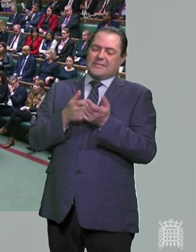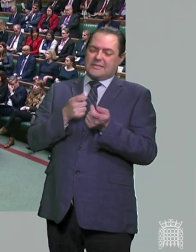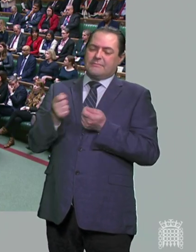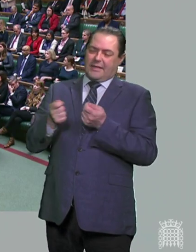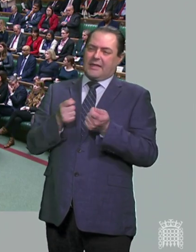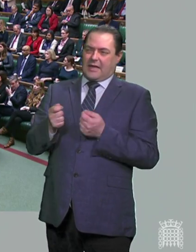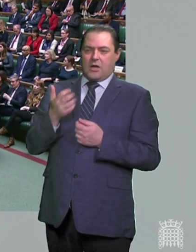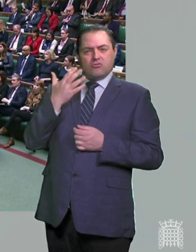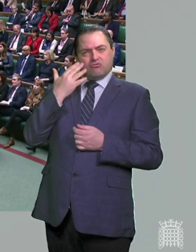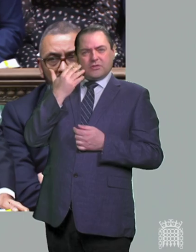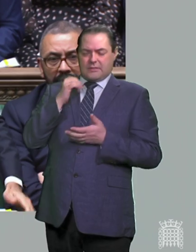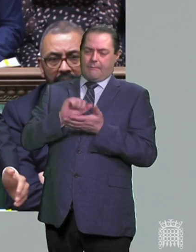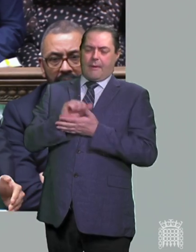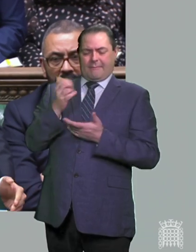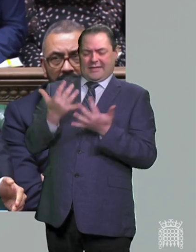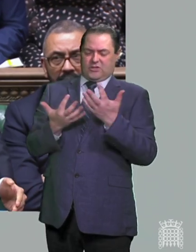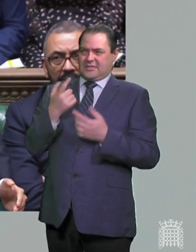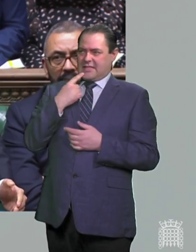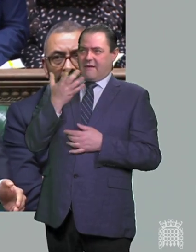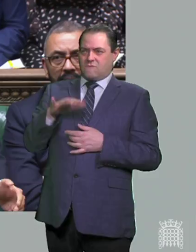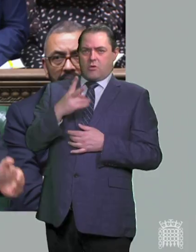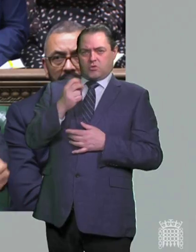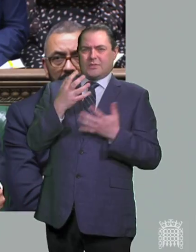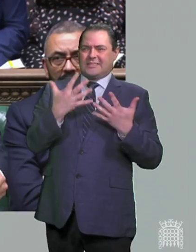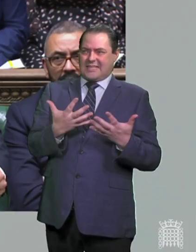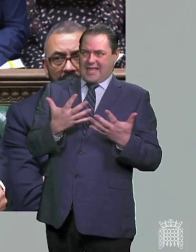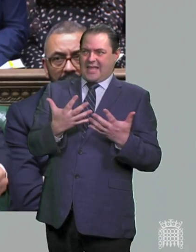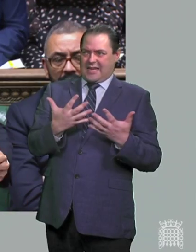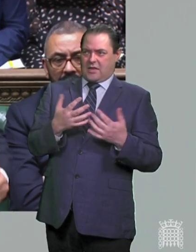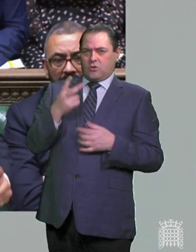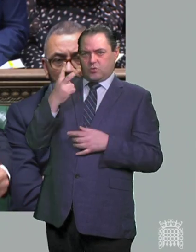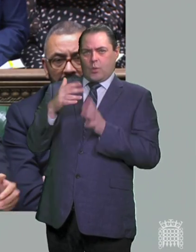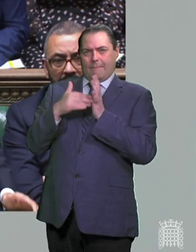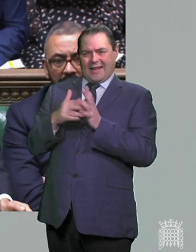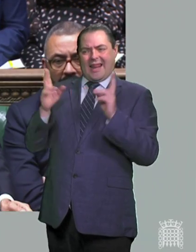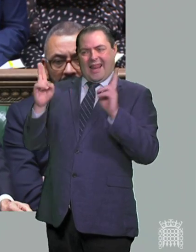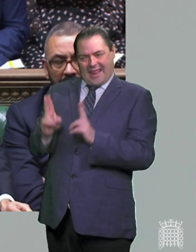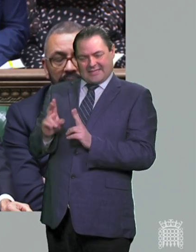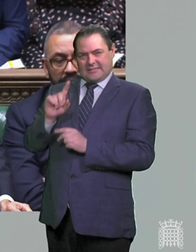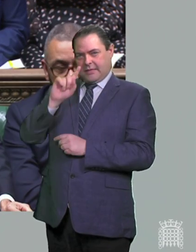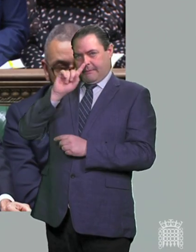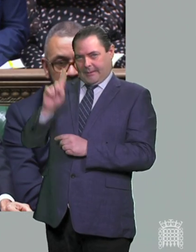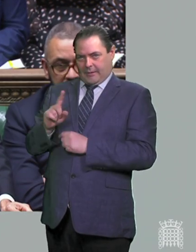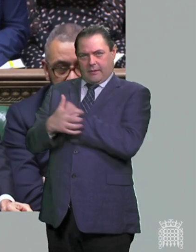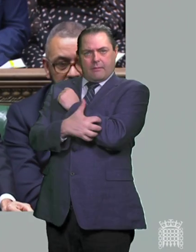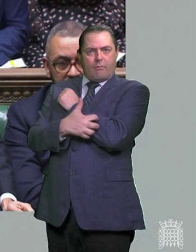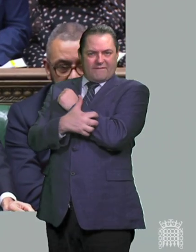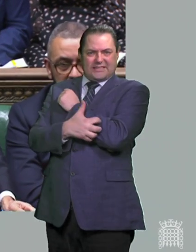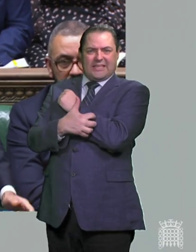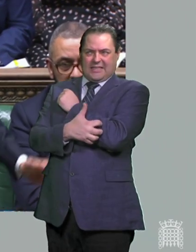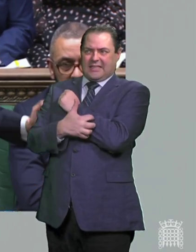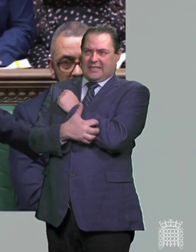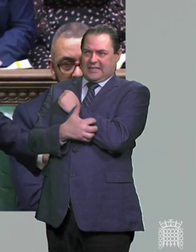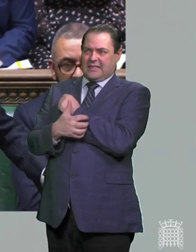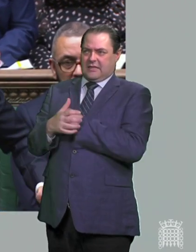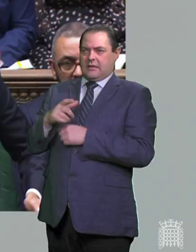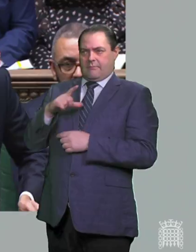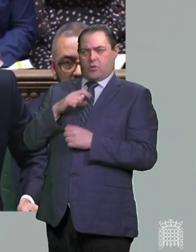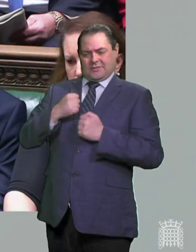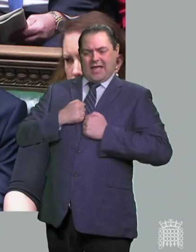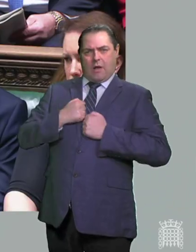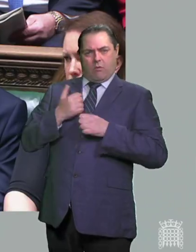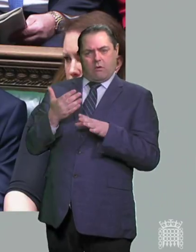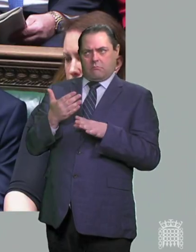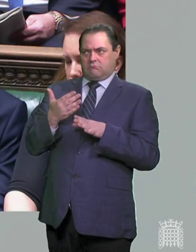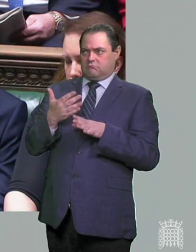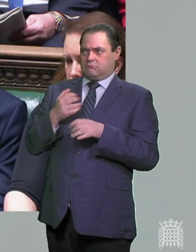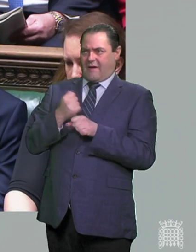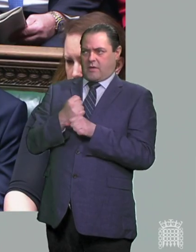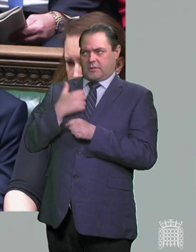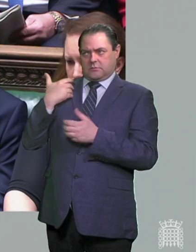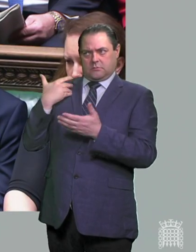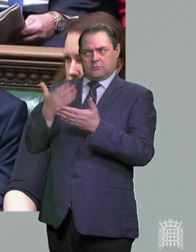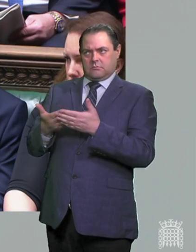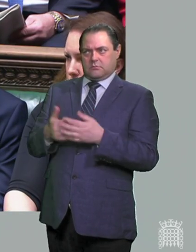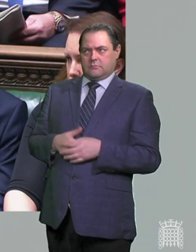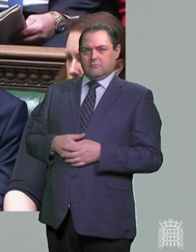Figures recently published show that since 2010, there are 2 million fewer people living in poverty thanks to the actions of this and previous Conservative Governments.